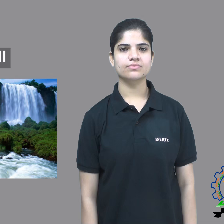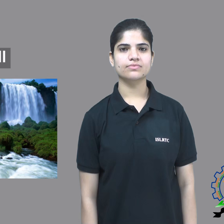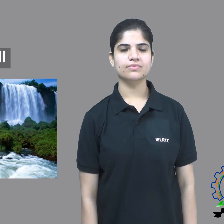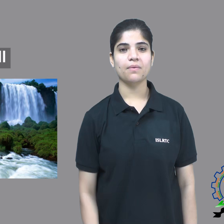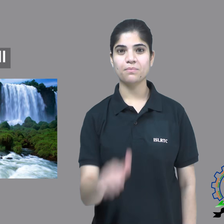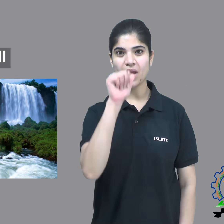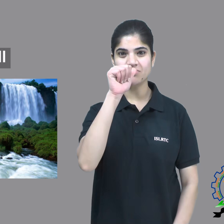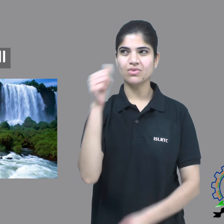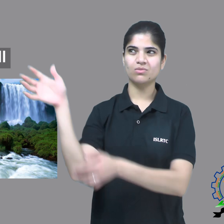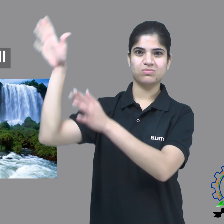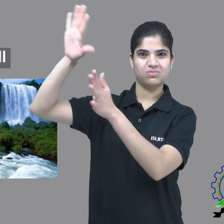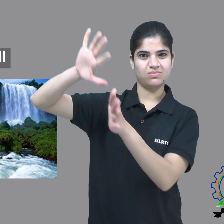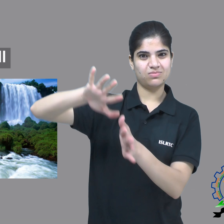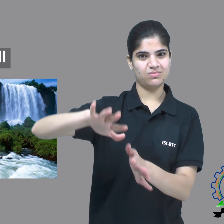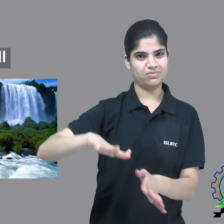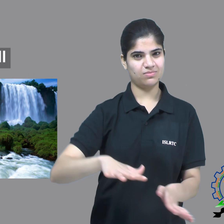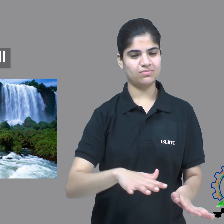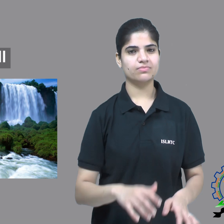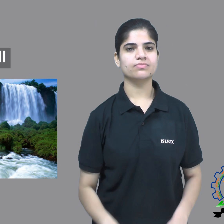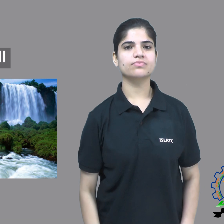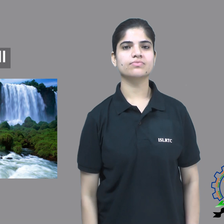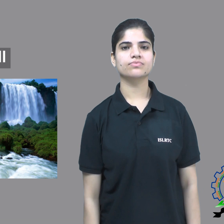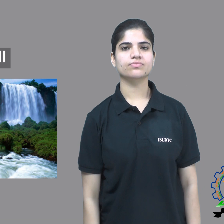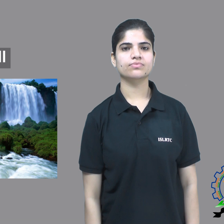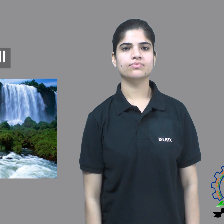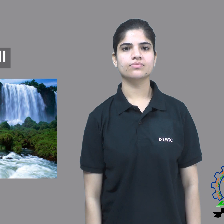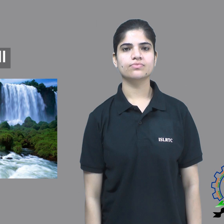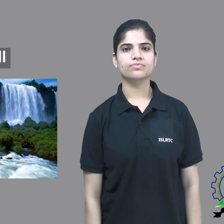Waterfall